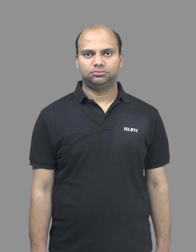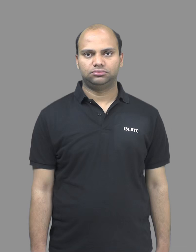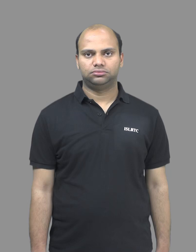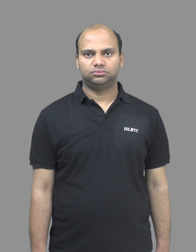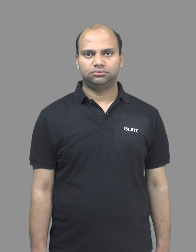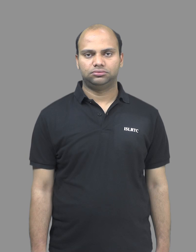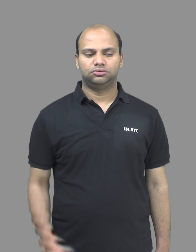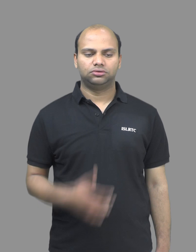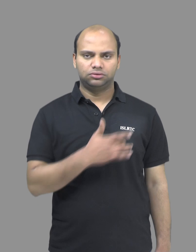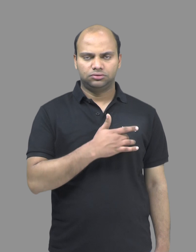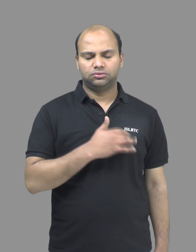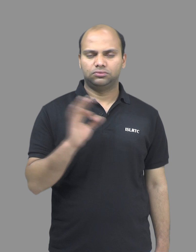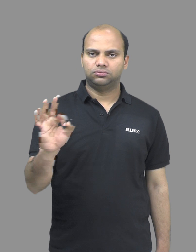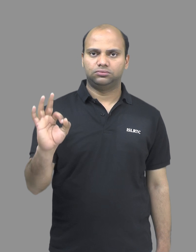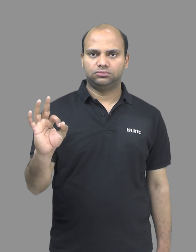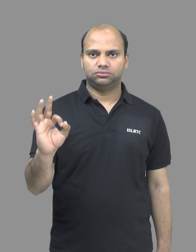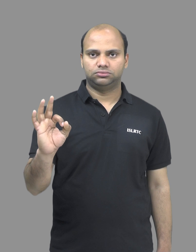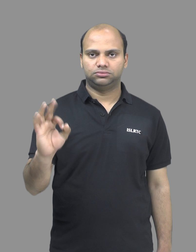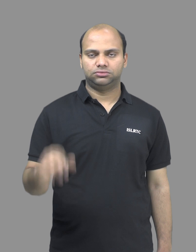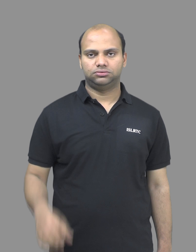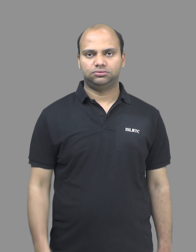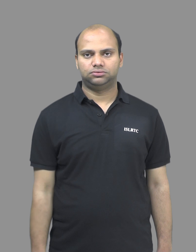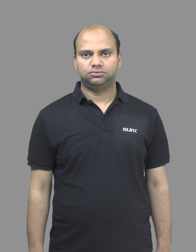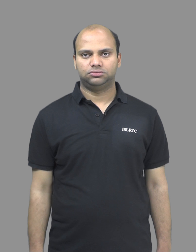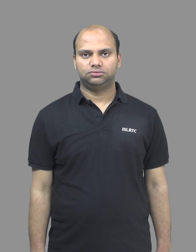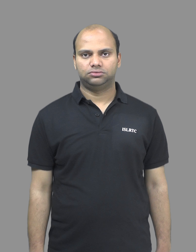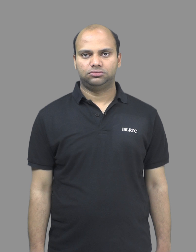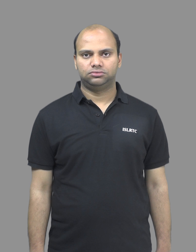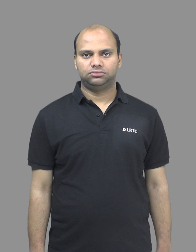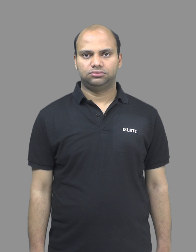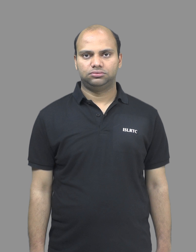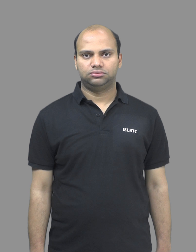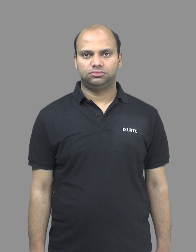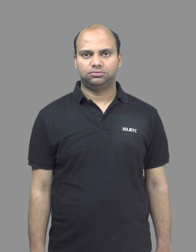Kind Kindhearted